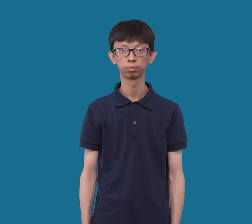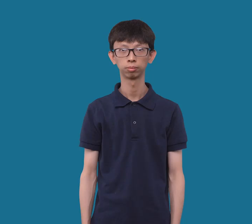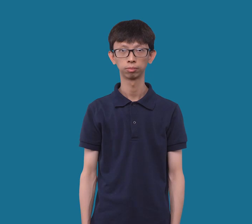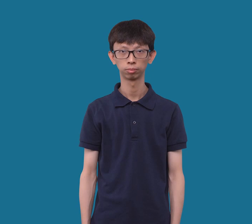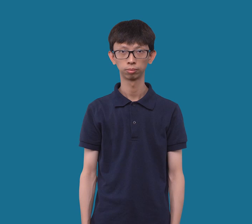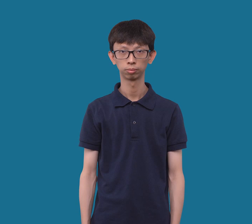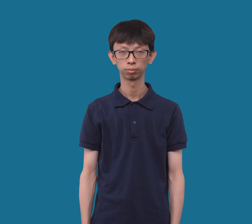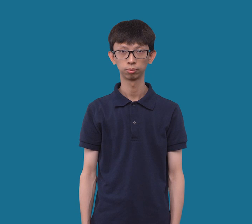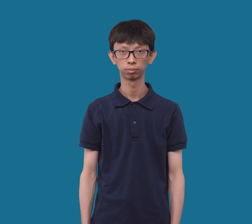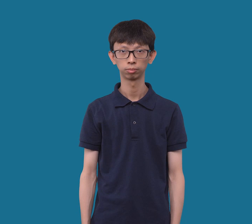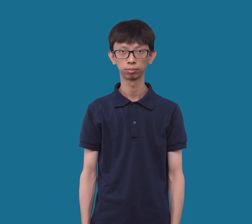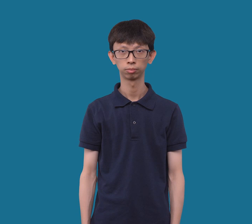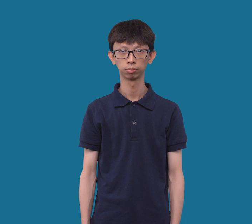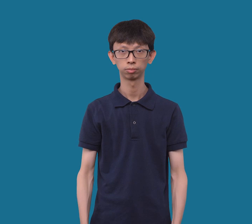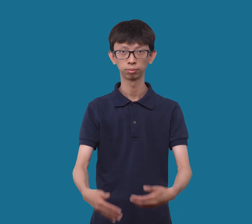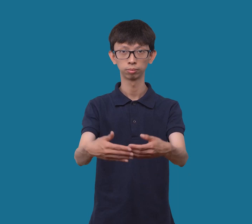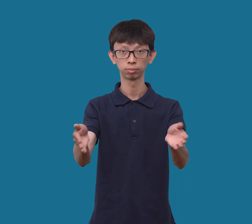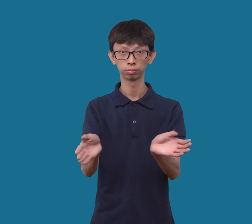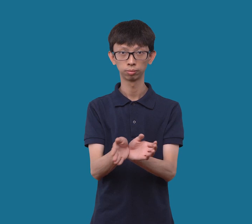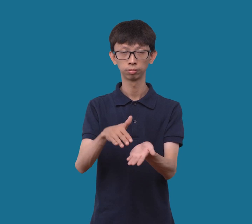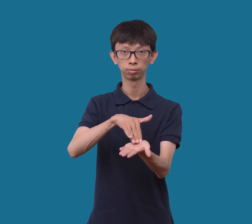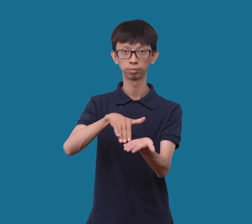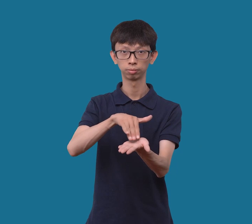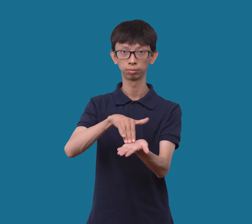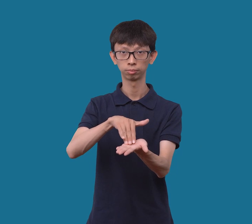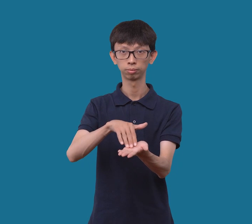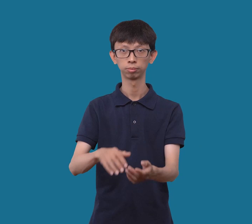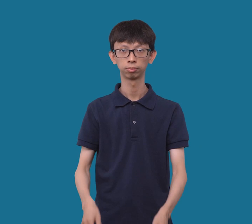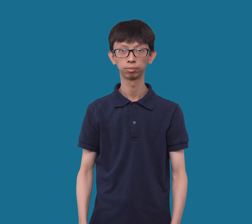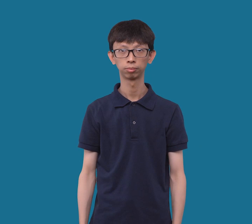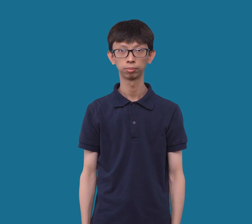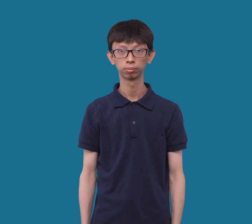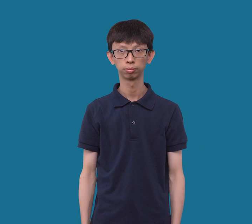bồn rửa bát